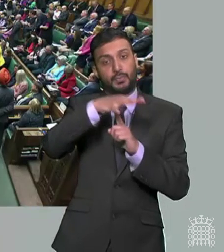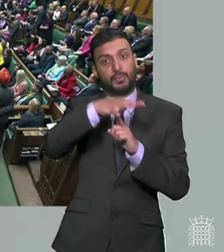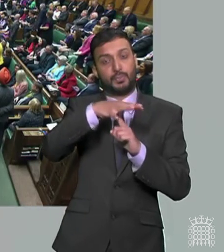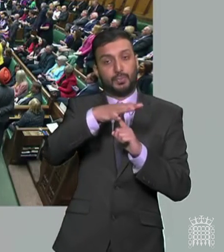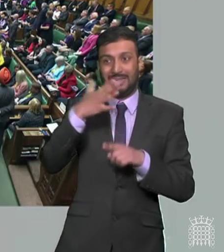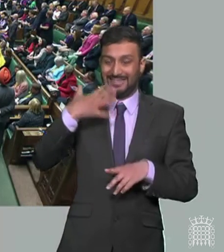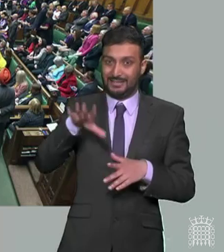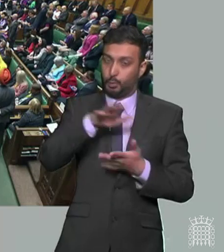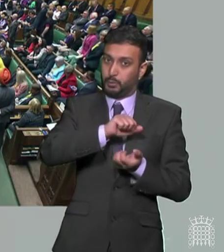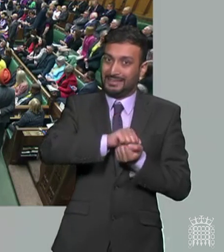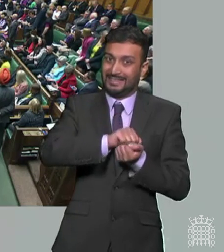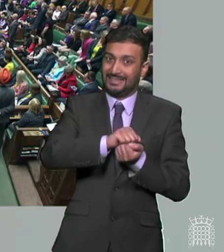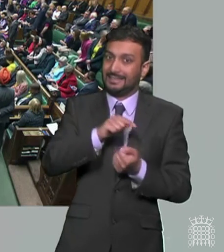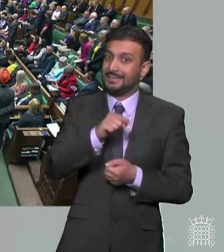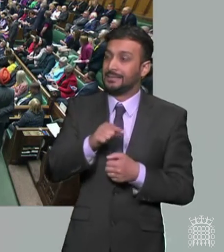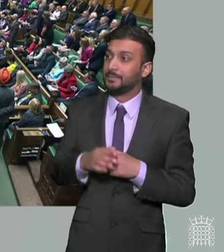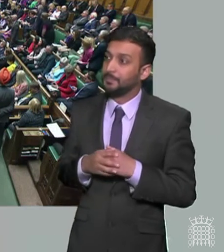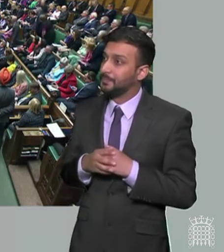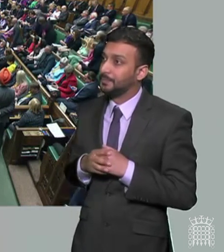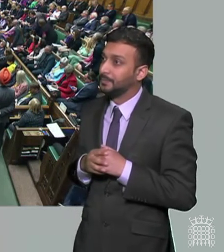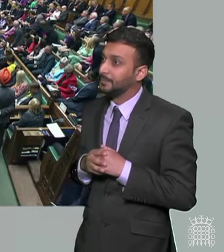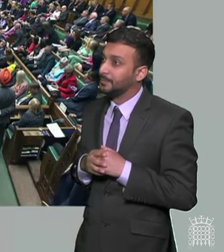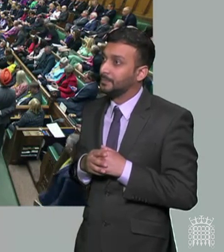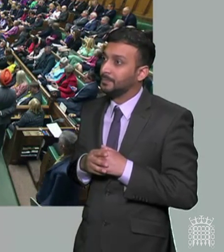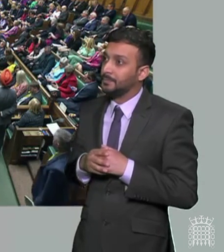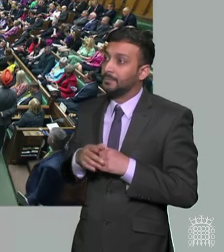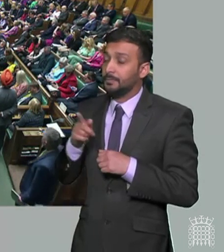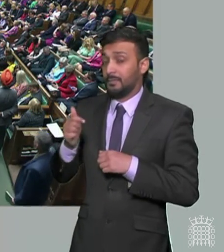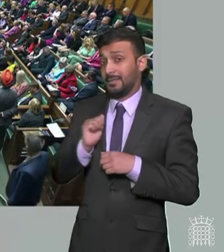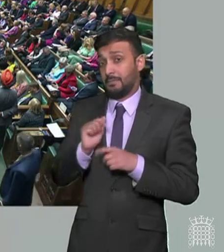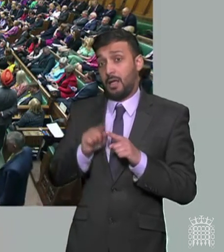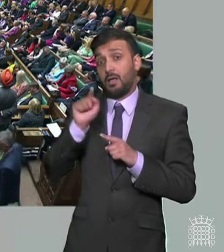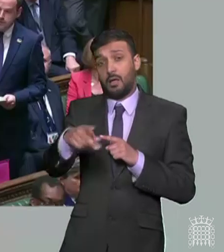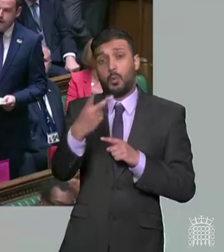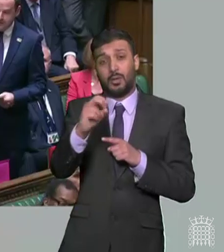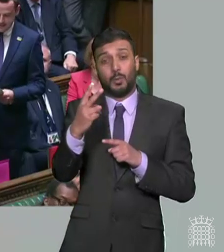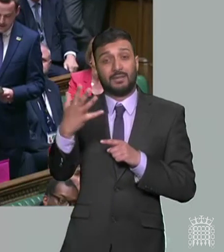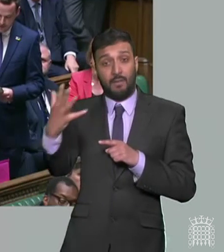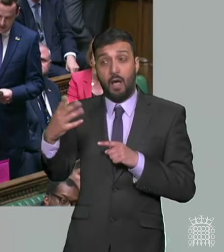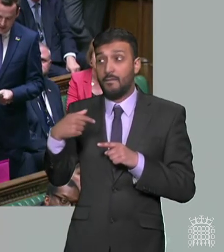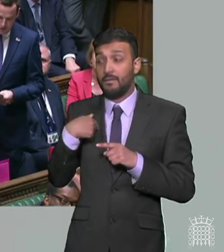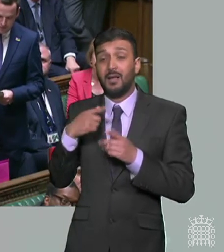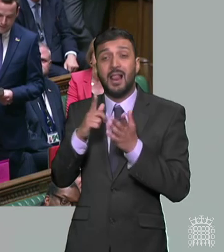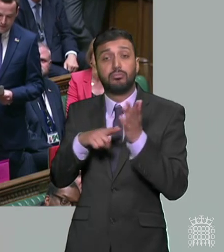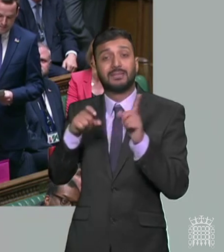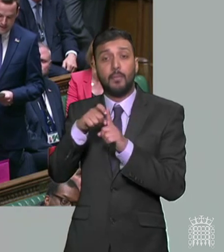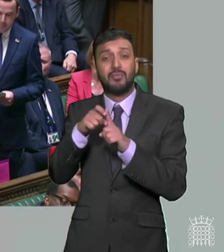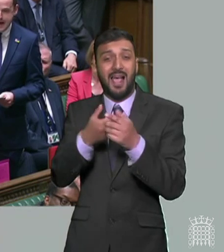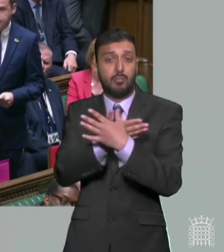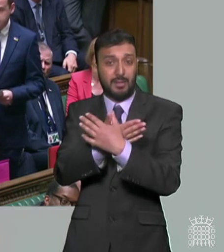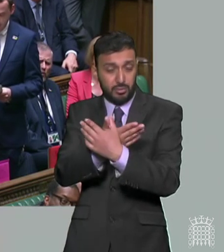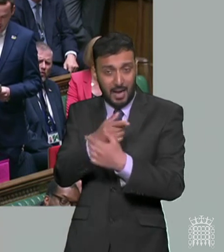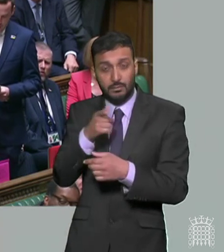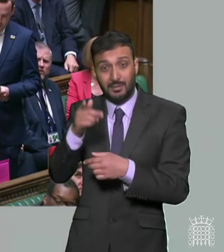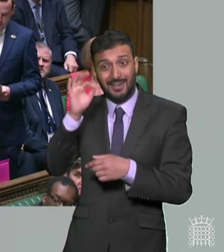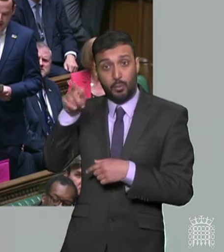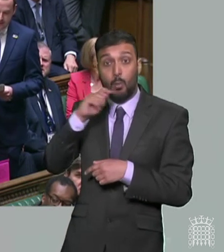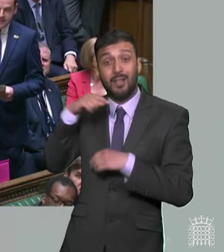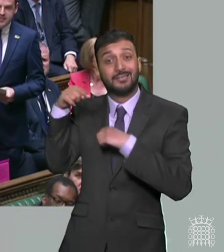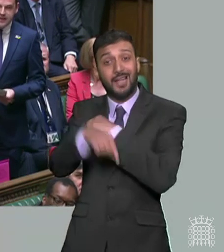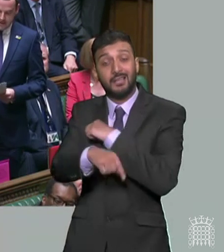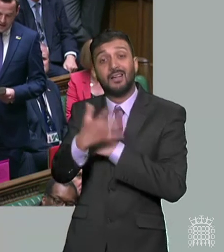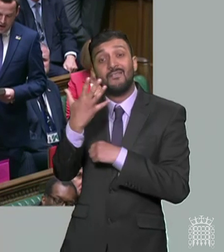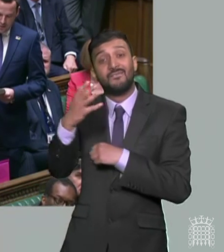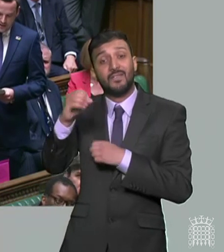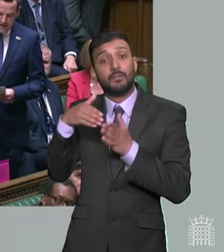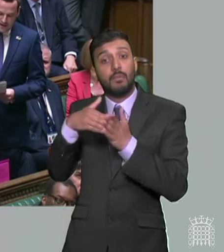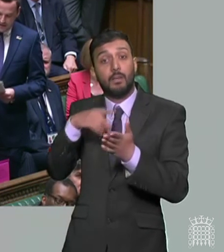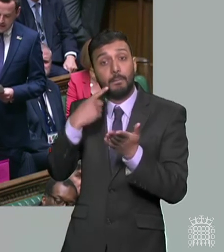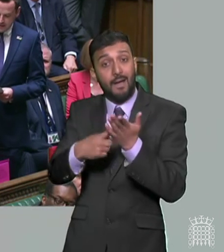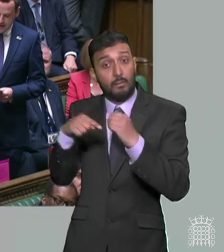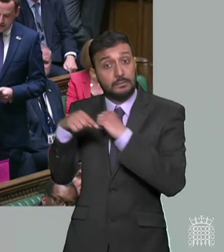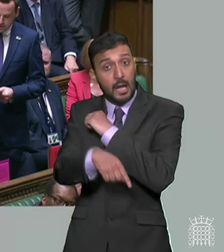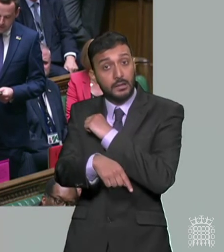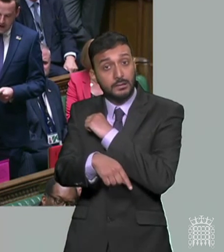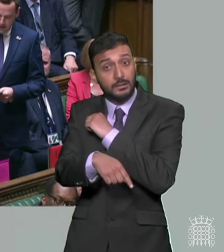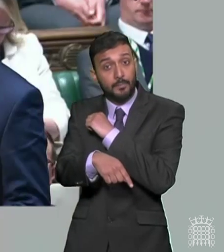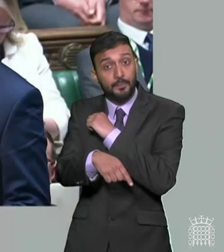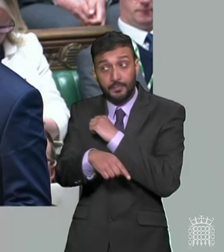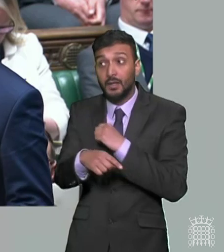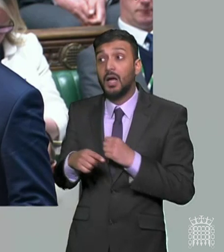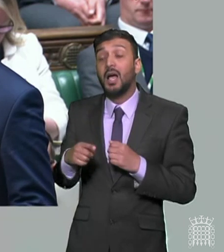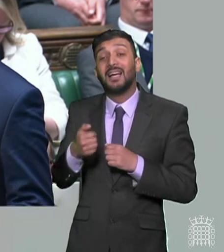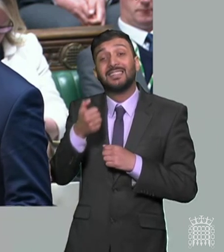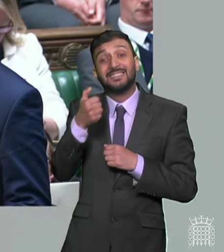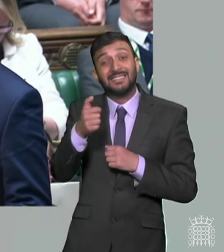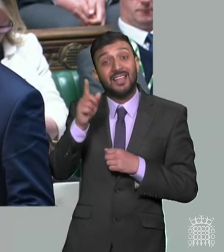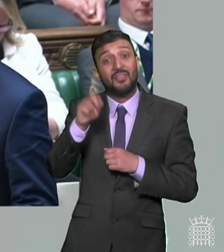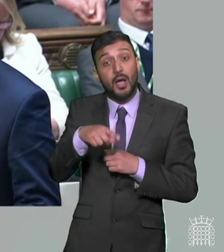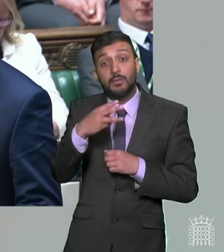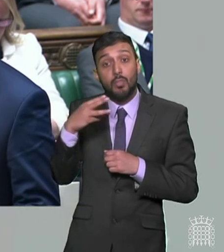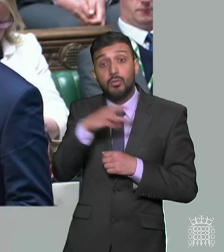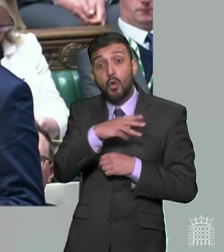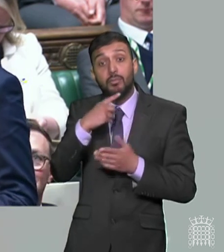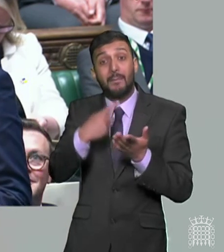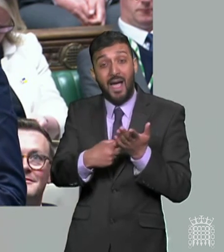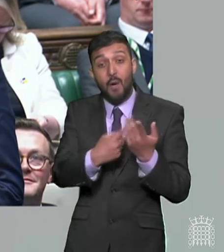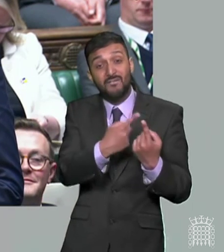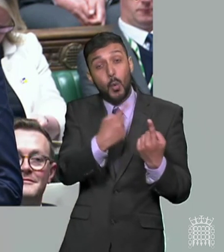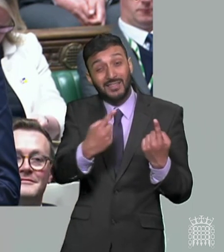12. By 2025, Liberal Democrat Eastleigh Borough Council will have a debt of £650 million, which is £6,300 for every resident in Eastleigh.